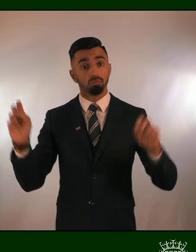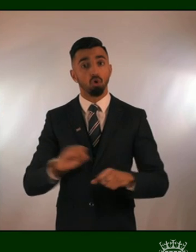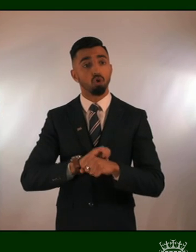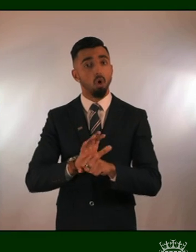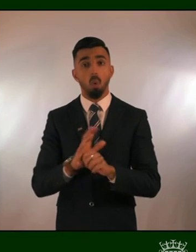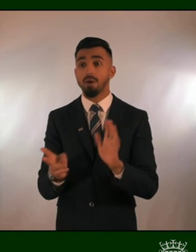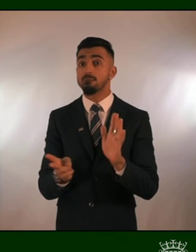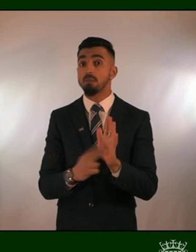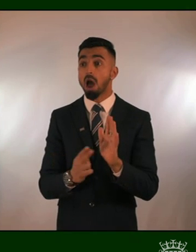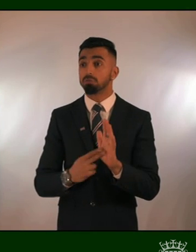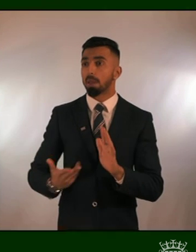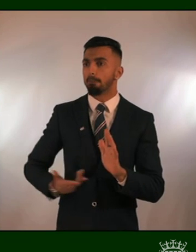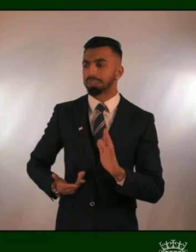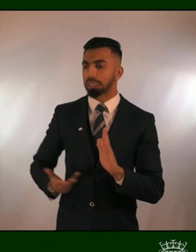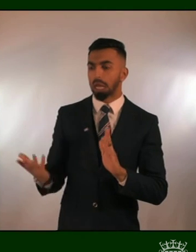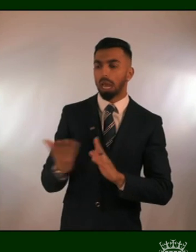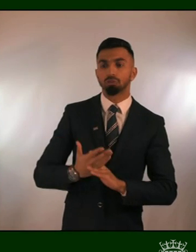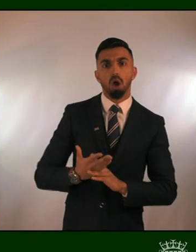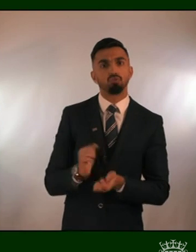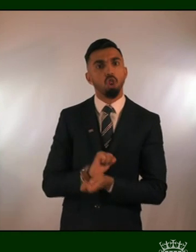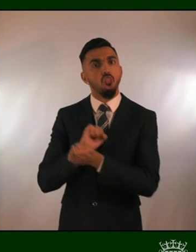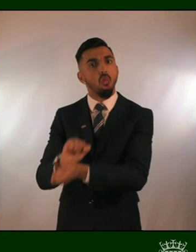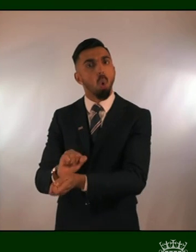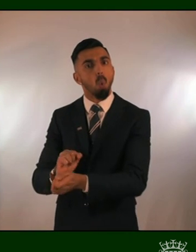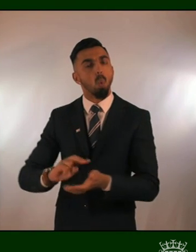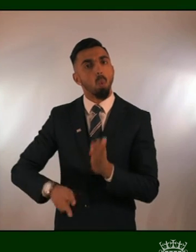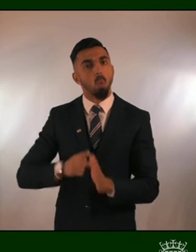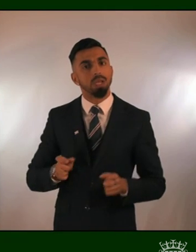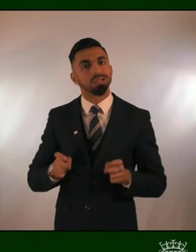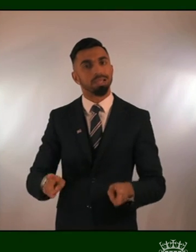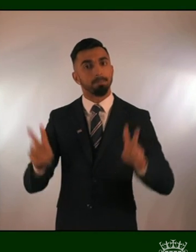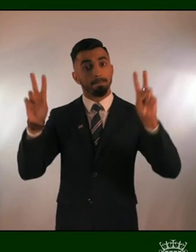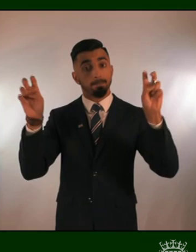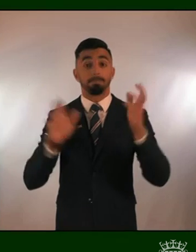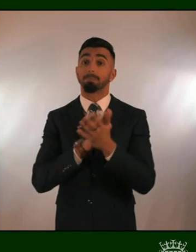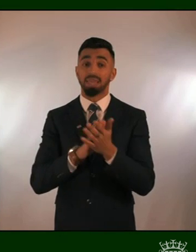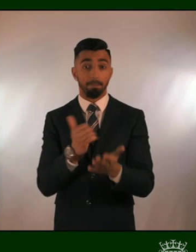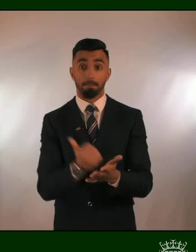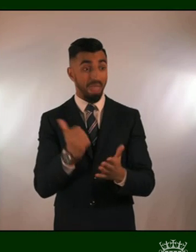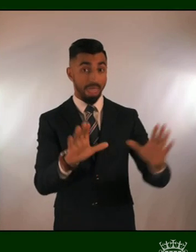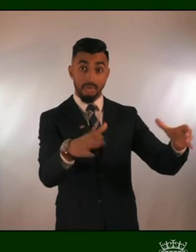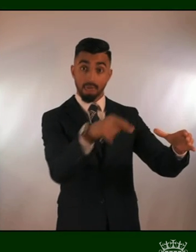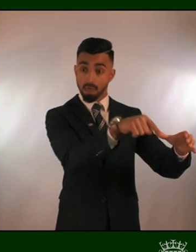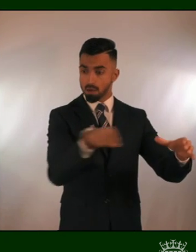Banks will offer loans of up to £1.2 million to support small and medium-sized businesses.